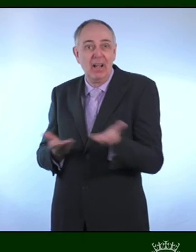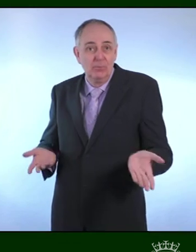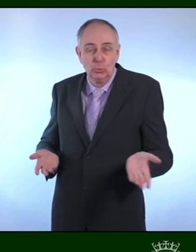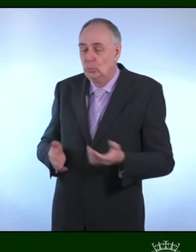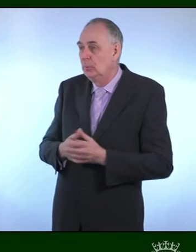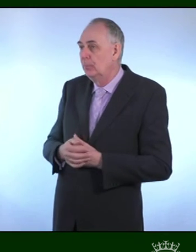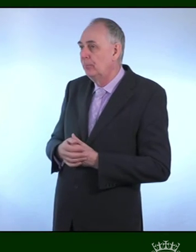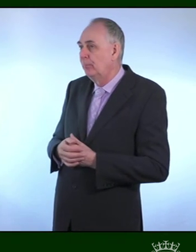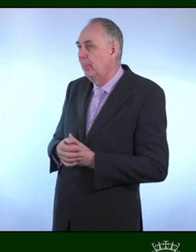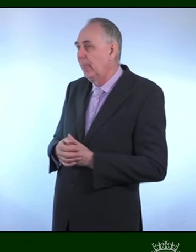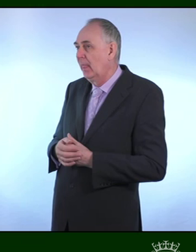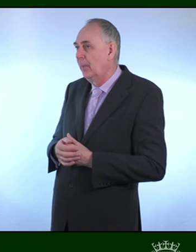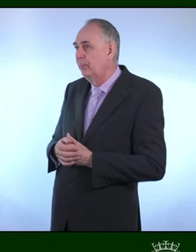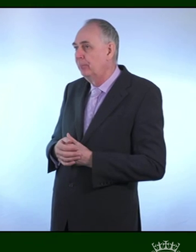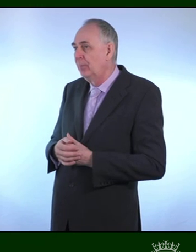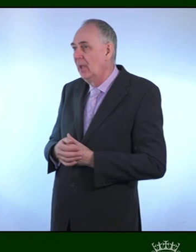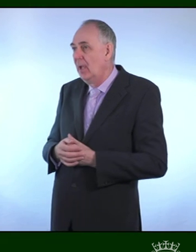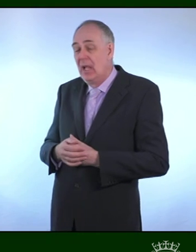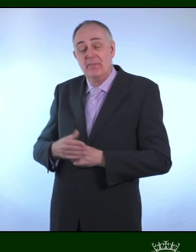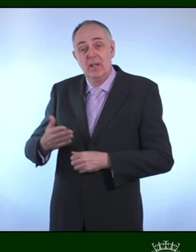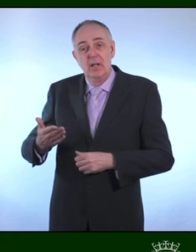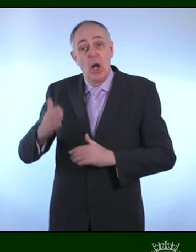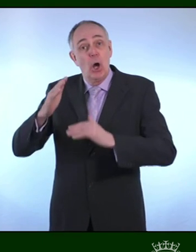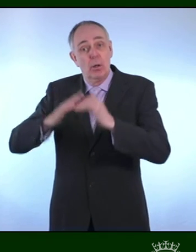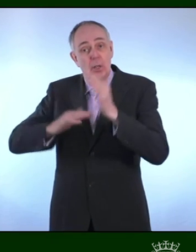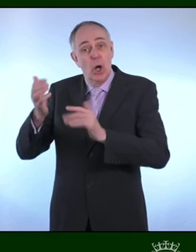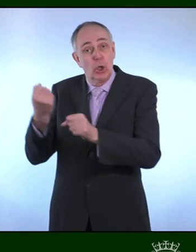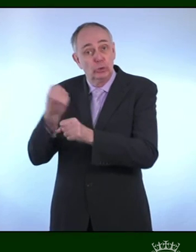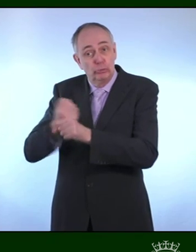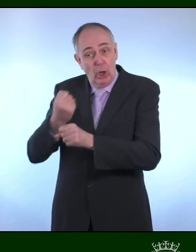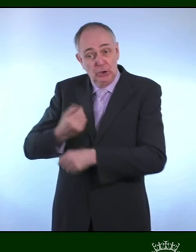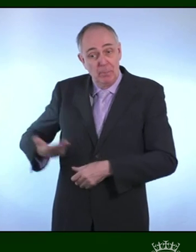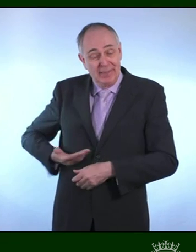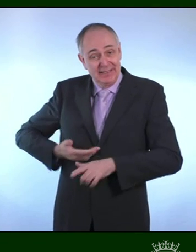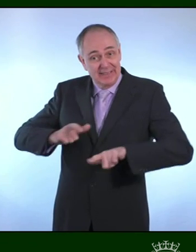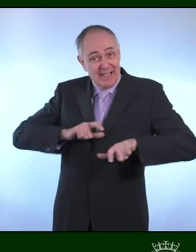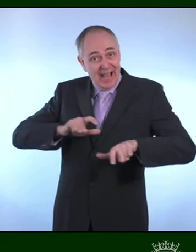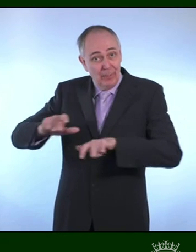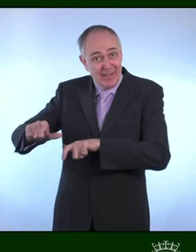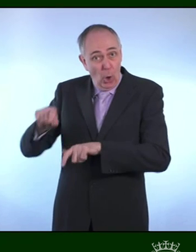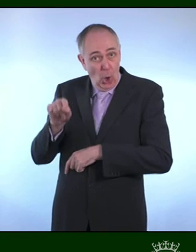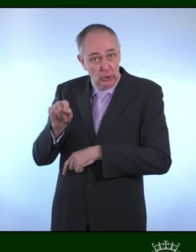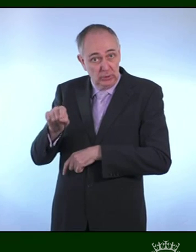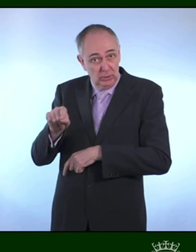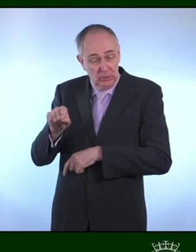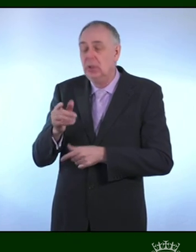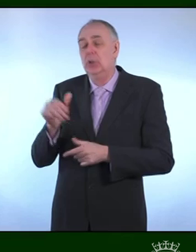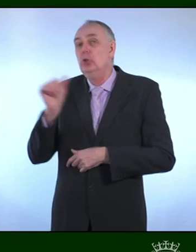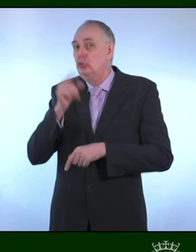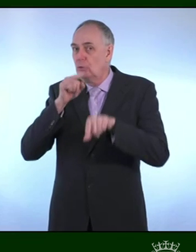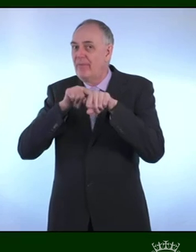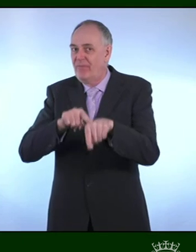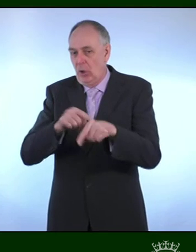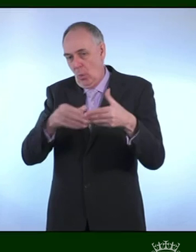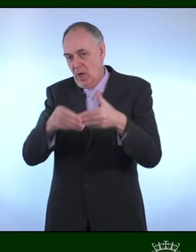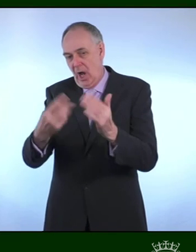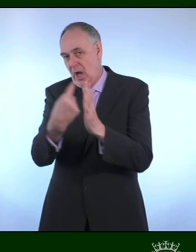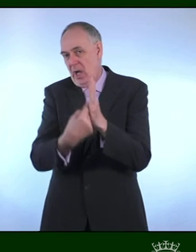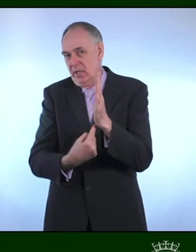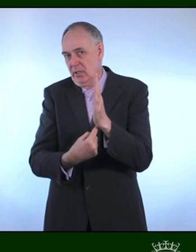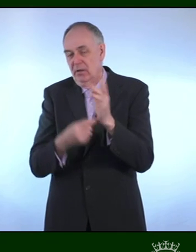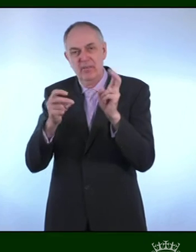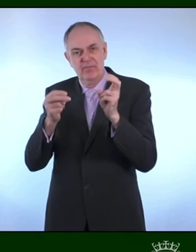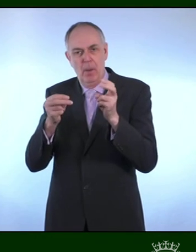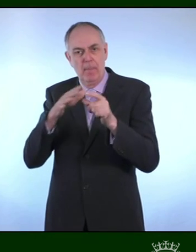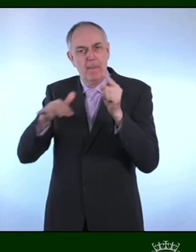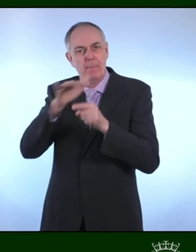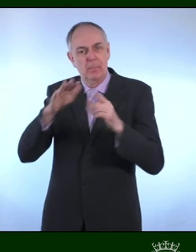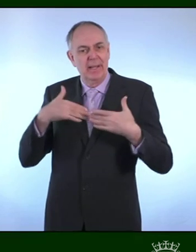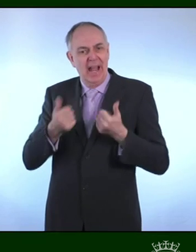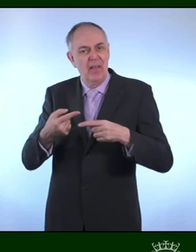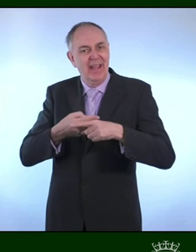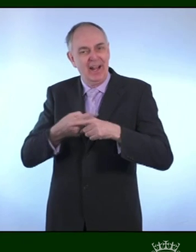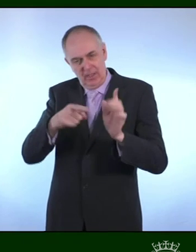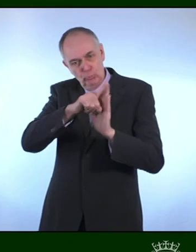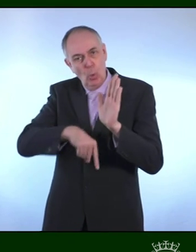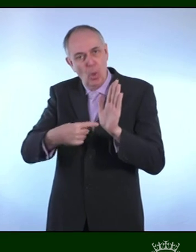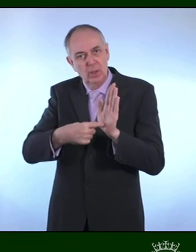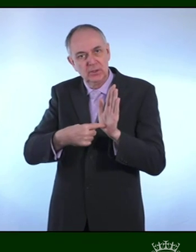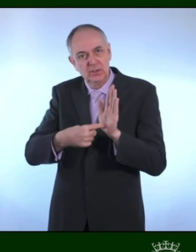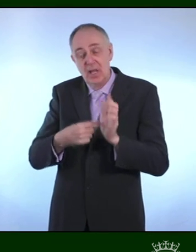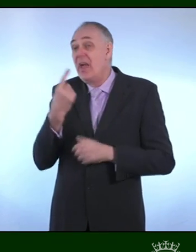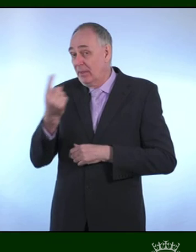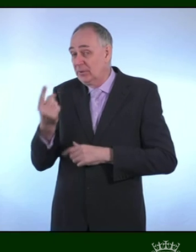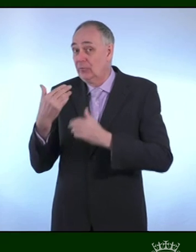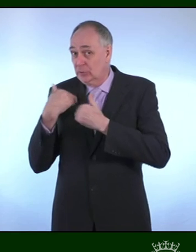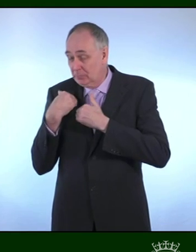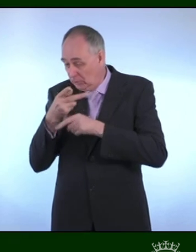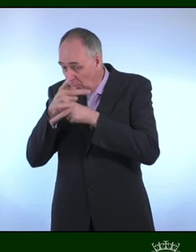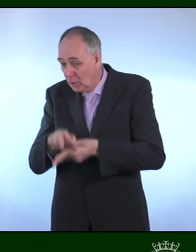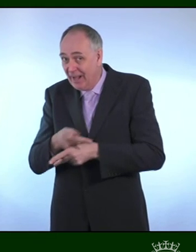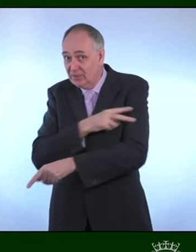If a construction company is continuing with work, clearly it should do so in accordance with the guidance of Public Health England, and it has a duty of care to its employees.